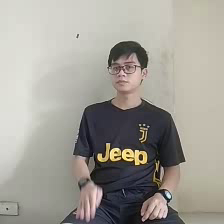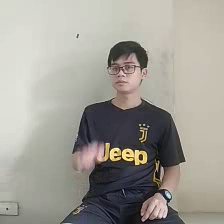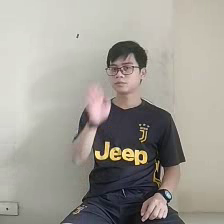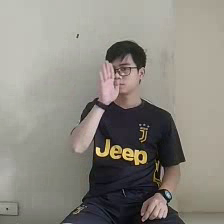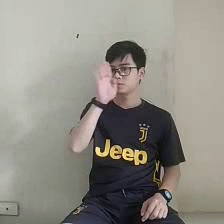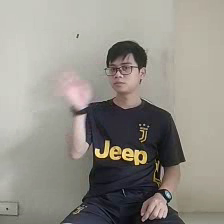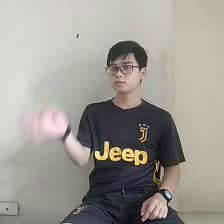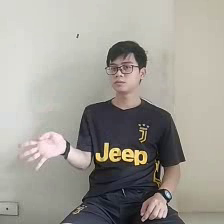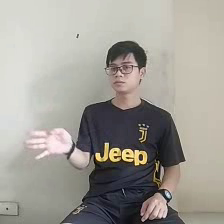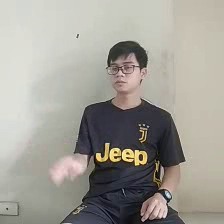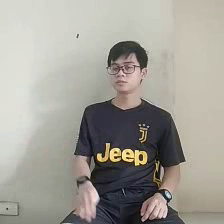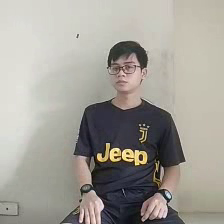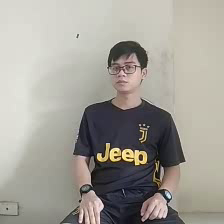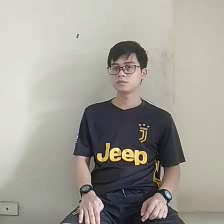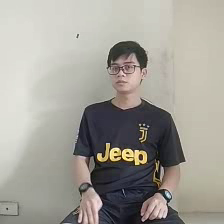Nôn ói